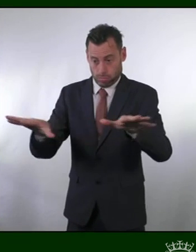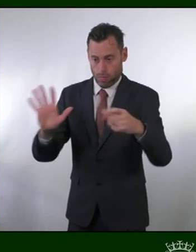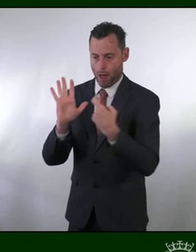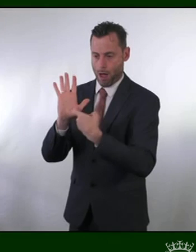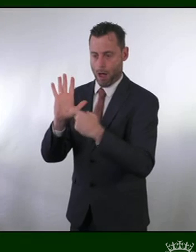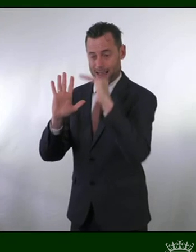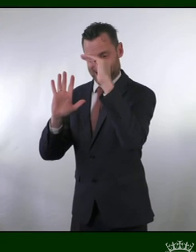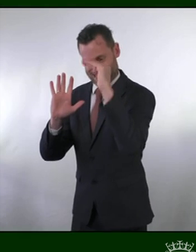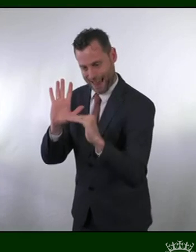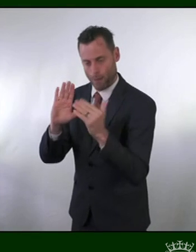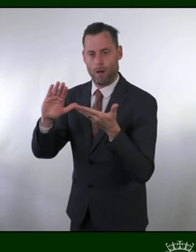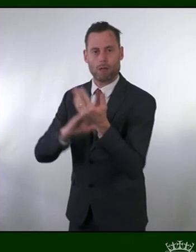The plan is the plan that the right hon.